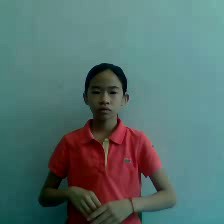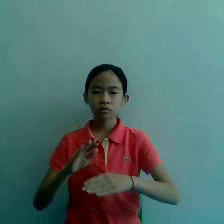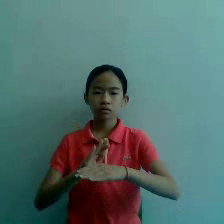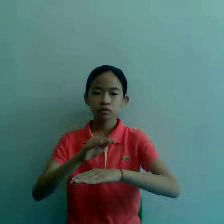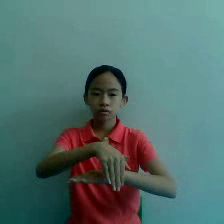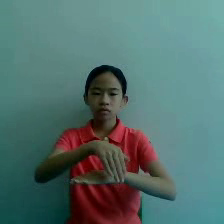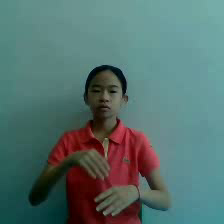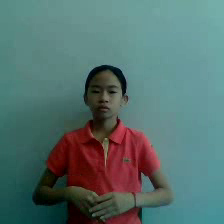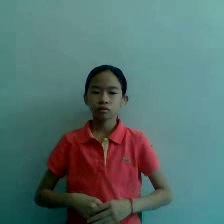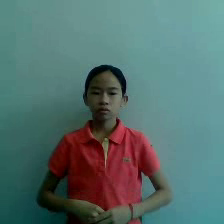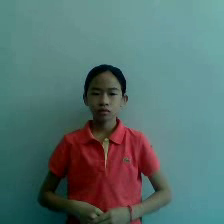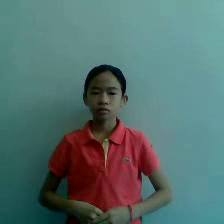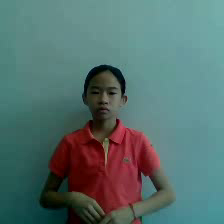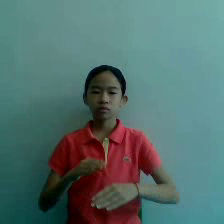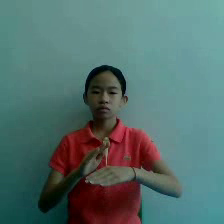Chiều